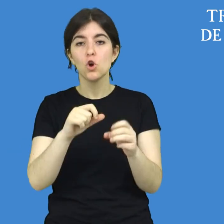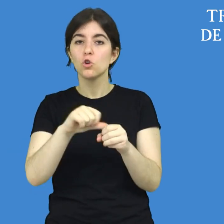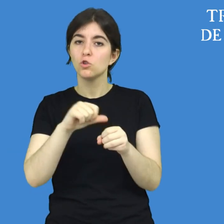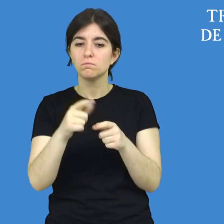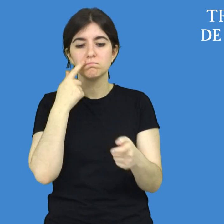colesterol